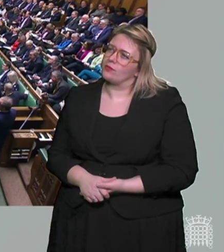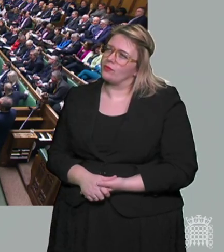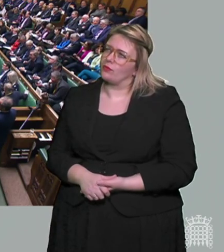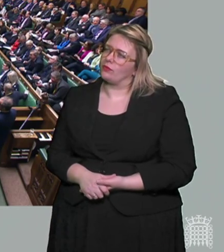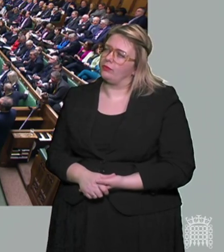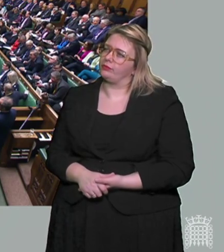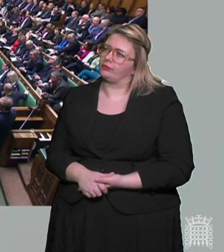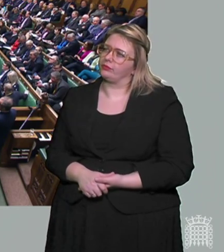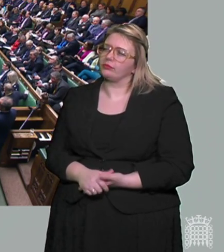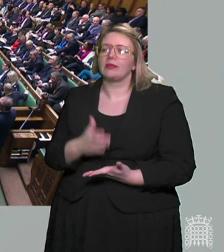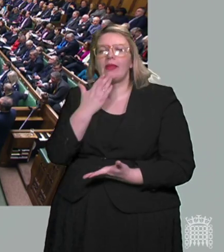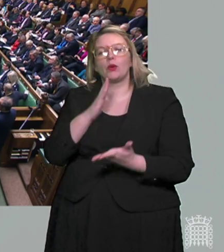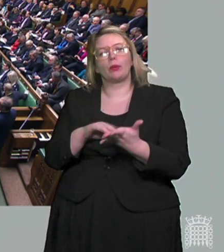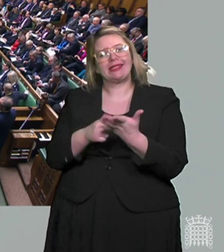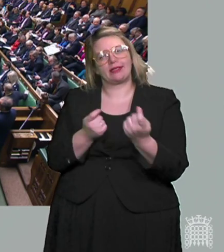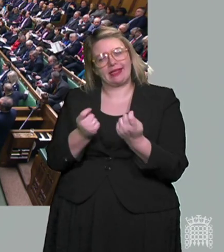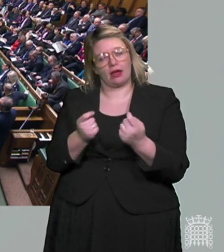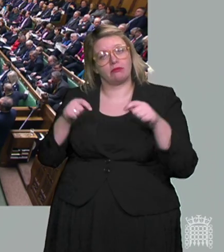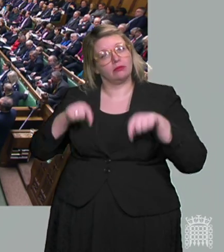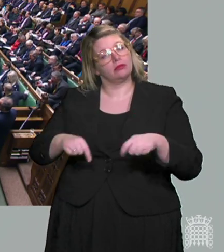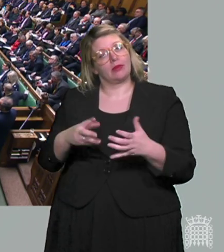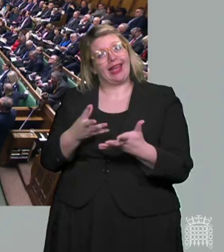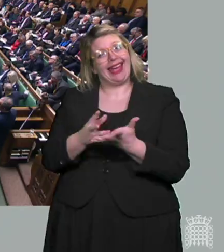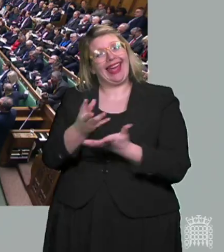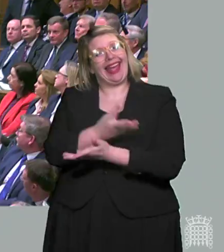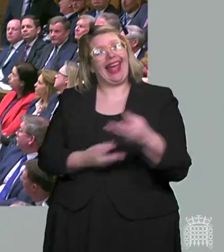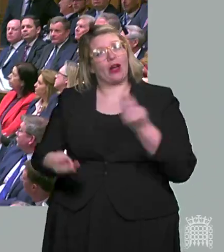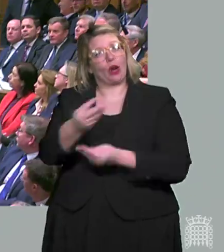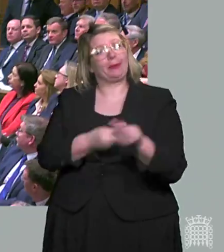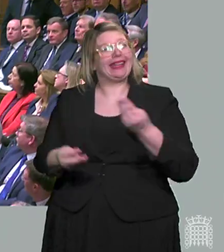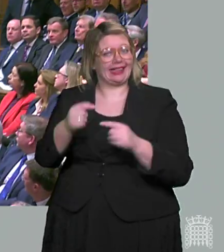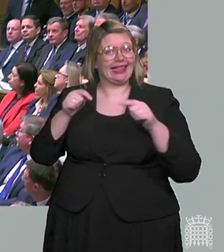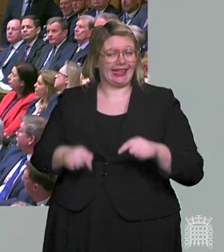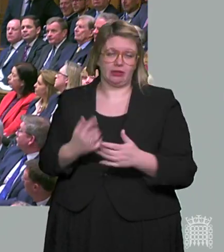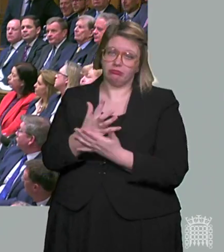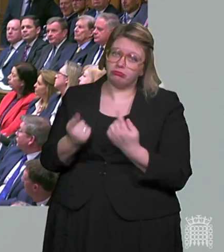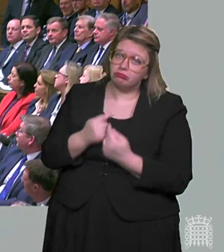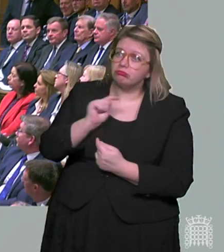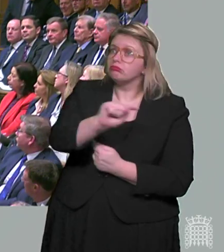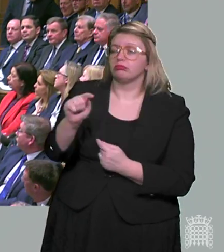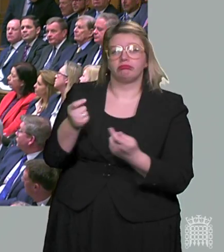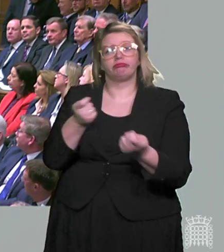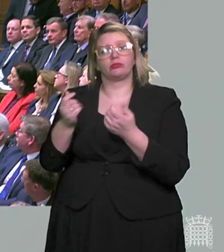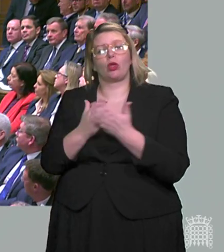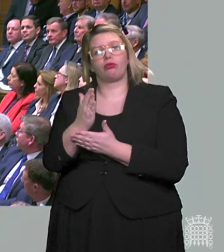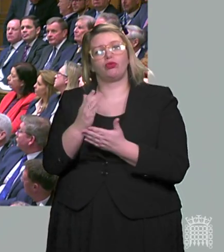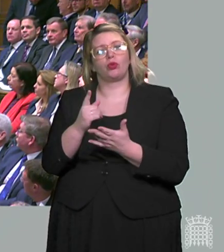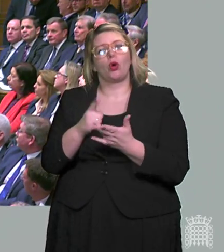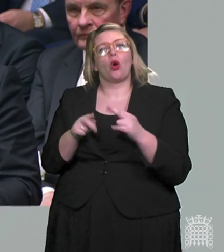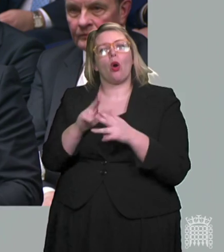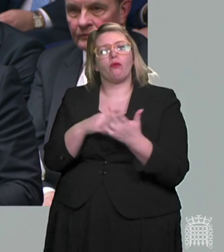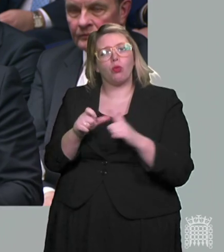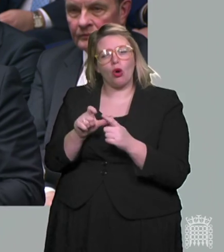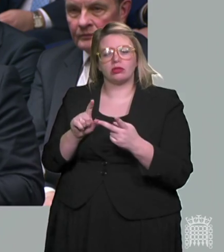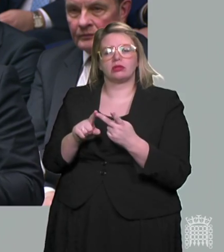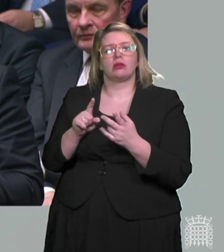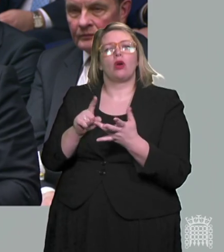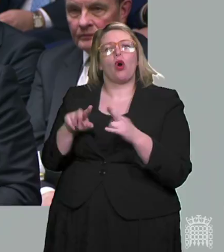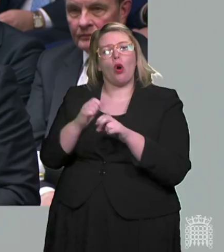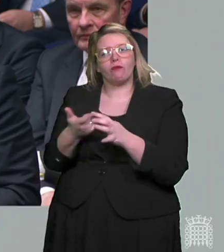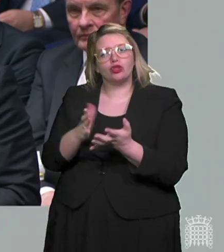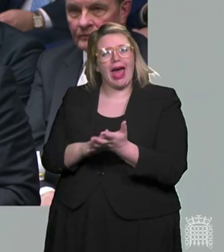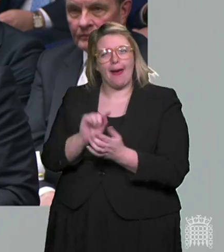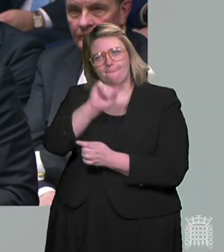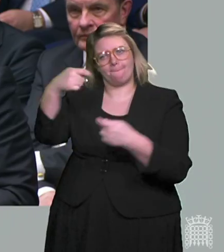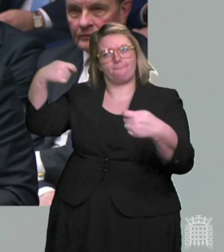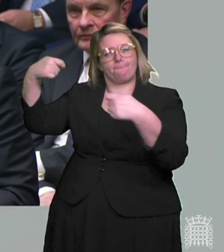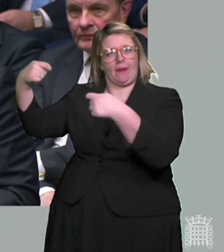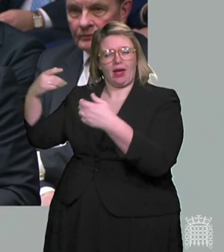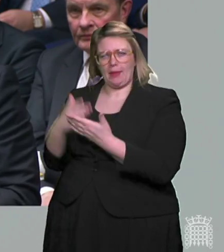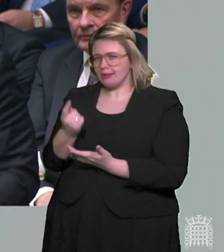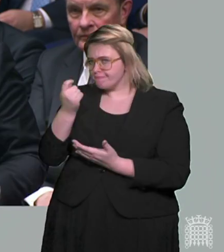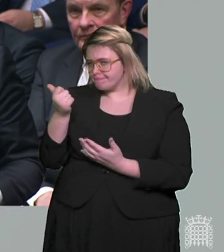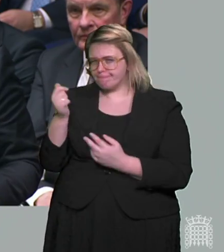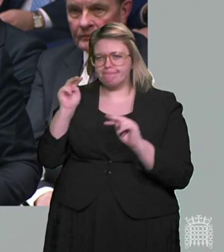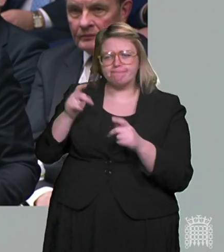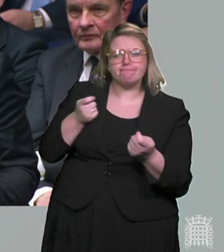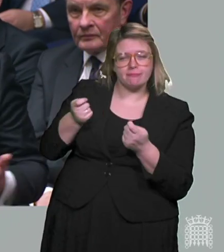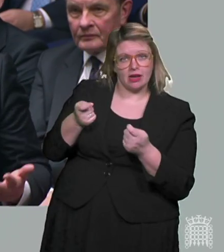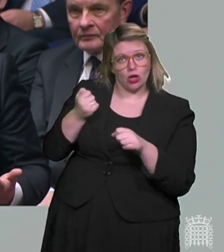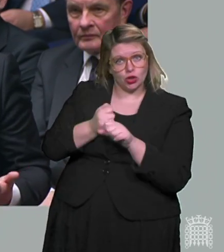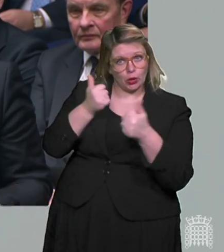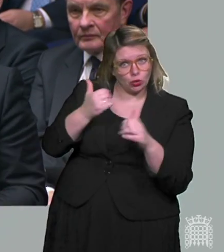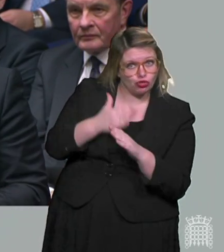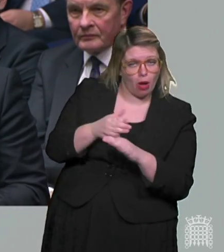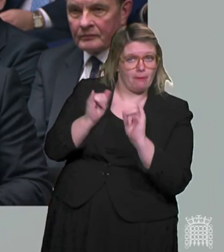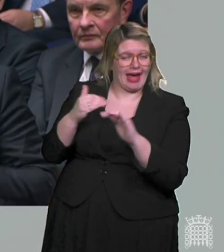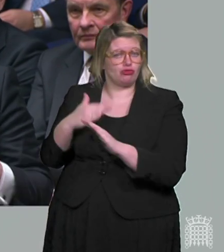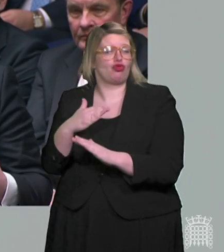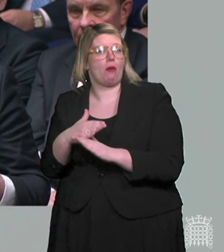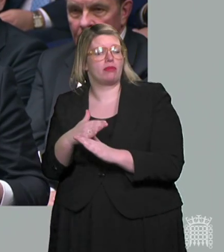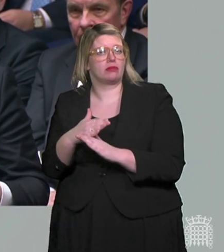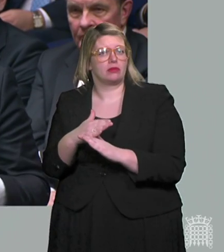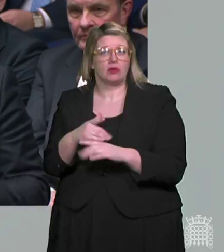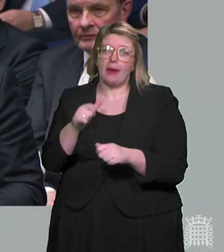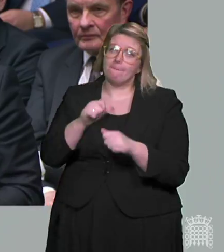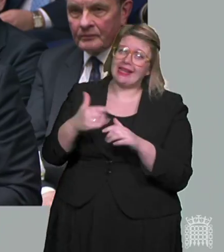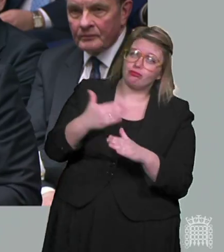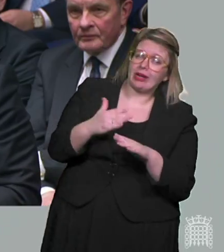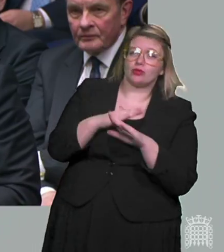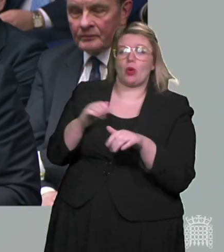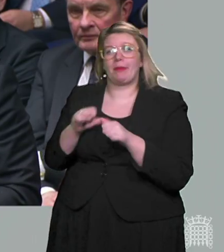More than a quarter of the economic output of this country is in sectors overseen by some of our major regulators, such as Ofwat and Ofgem, but historically there has been little in the way of oversight to say whether they are doing a good or bad job, or whether they are achieving international best practice.